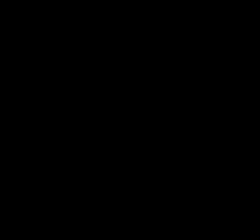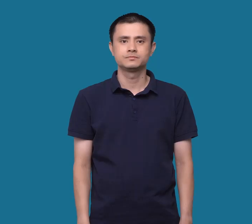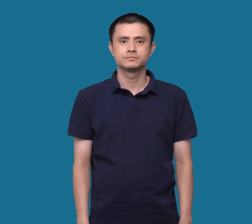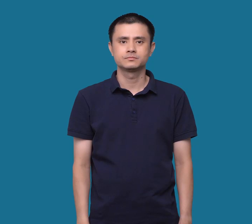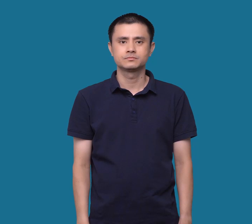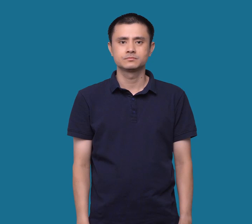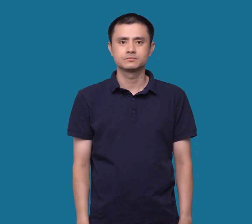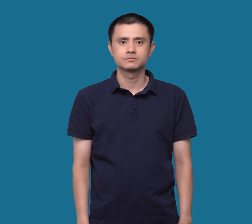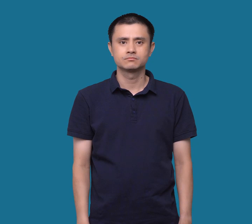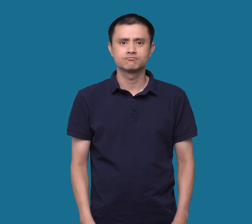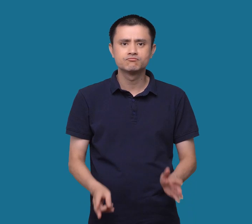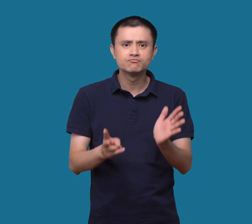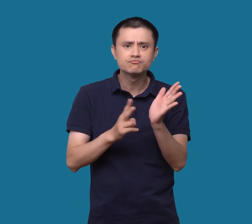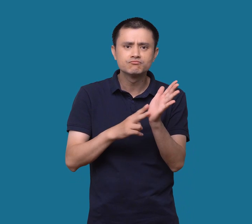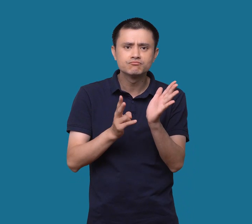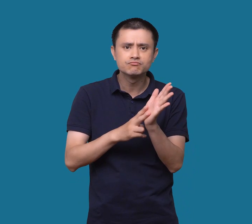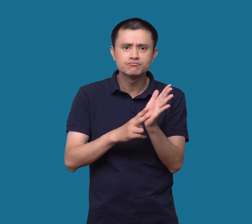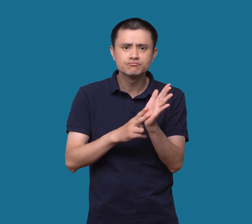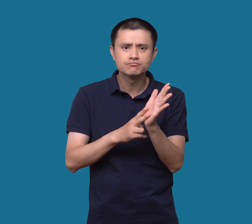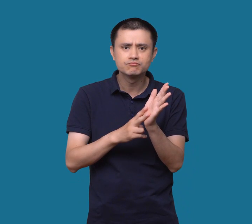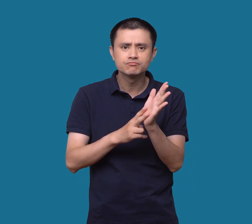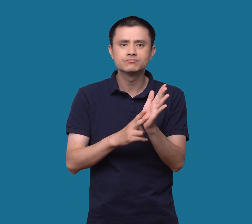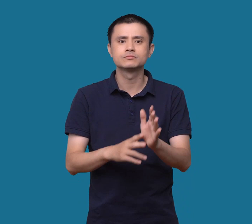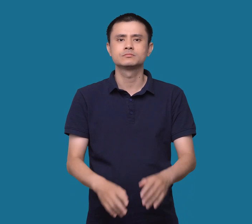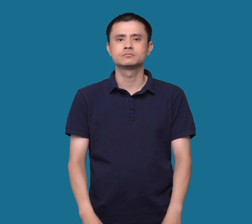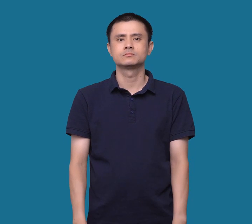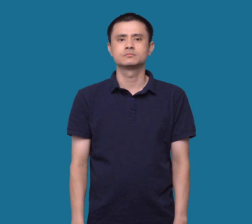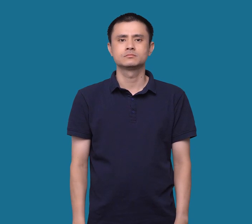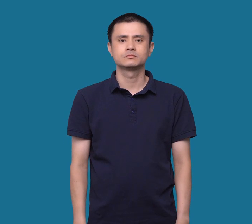ví dụ